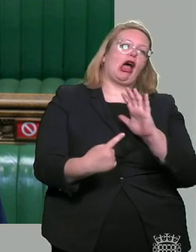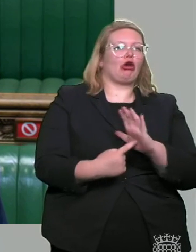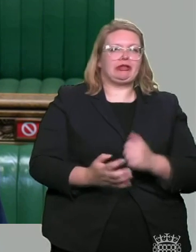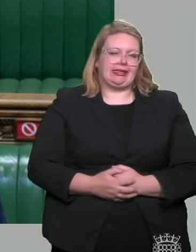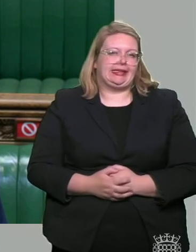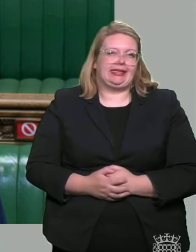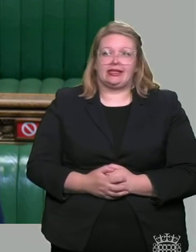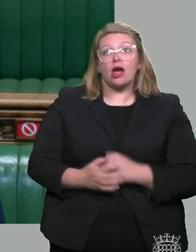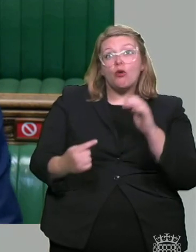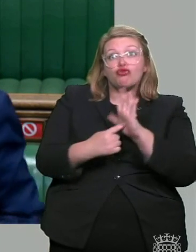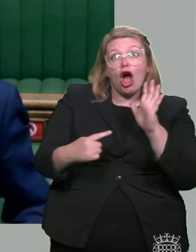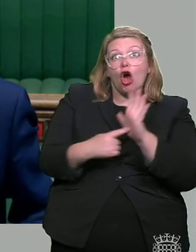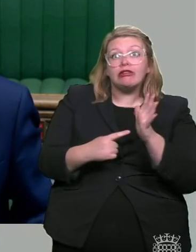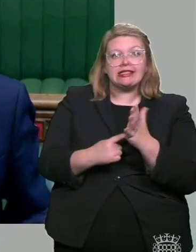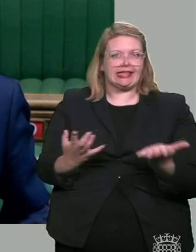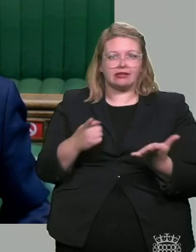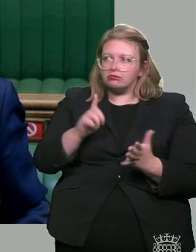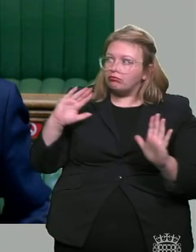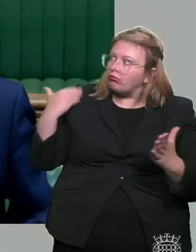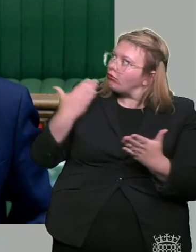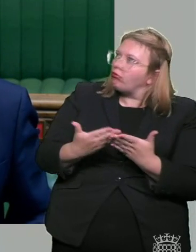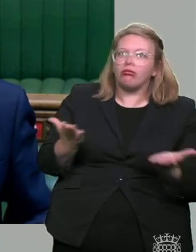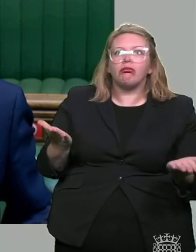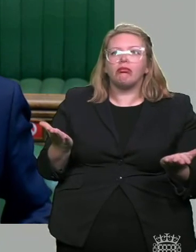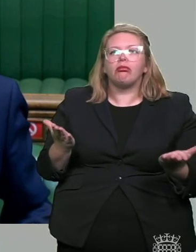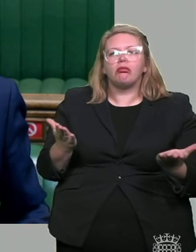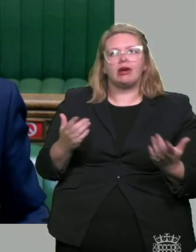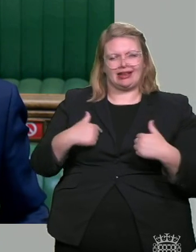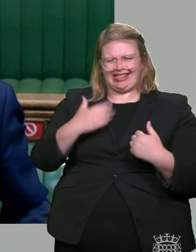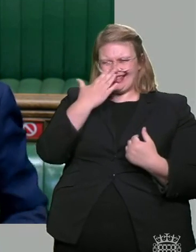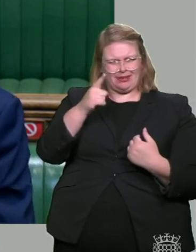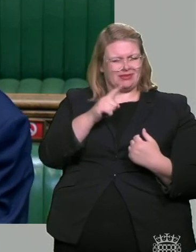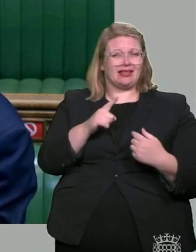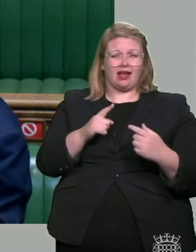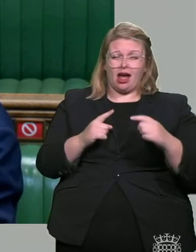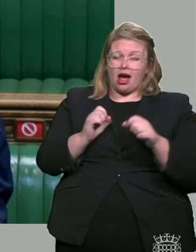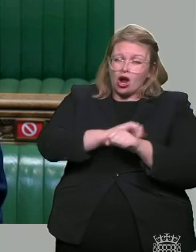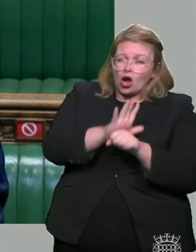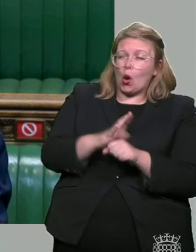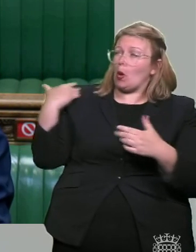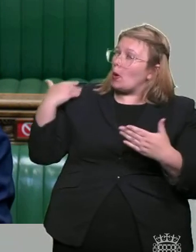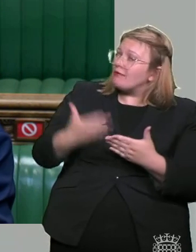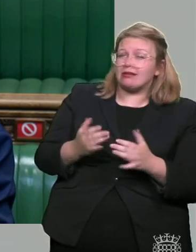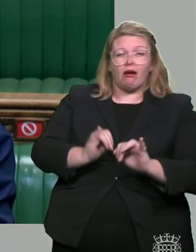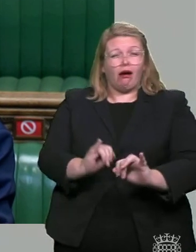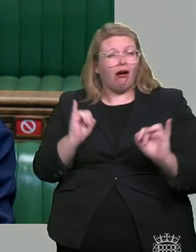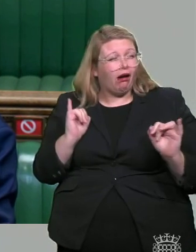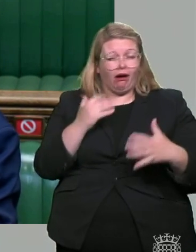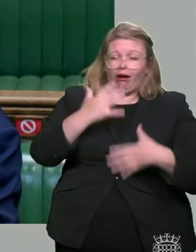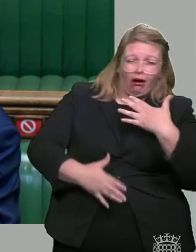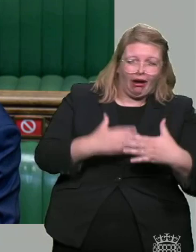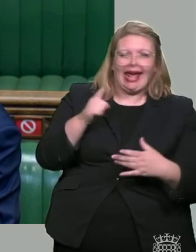This is a Prime Minister who, during the pandemic, was nipping out of meetings to choose wallpaper at £840 a roll.